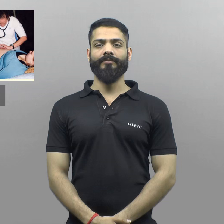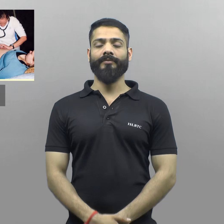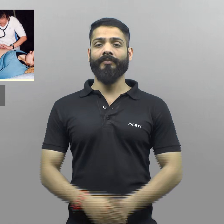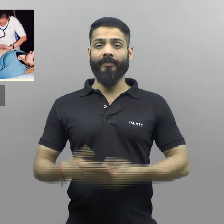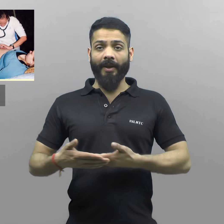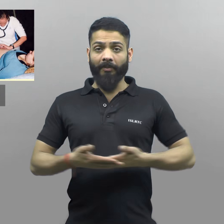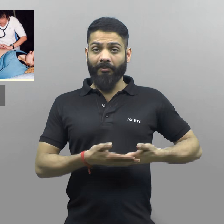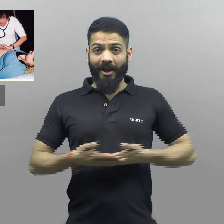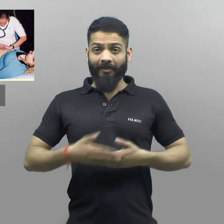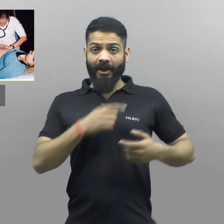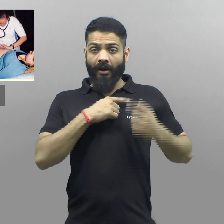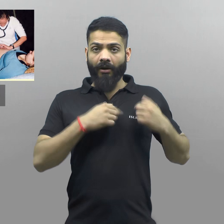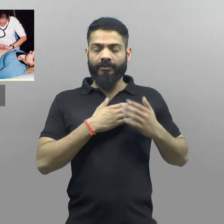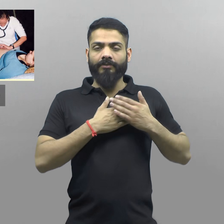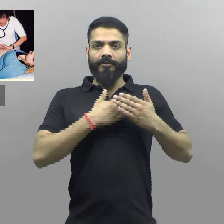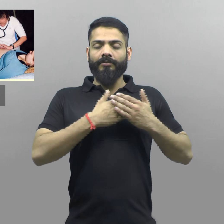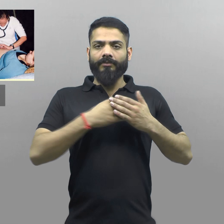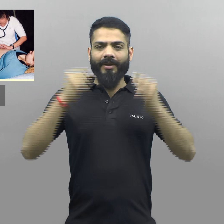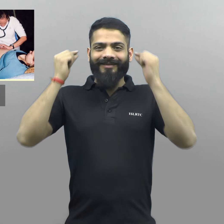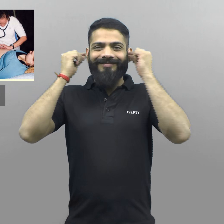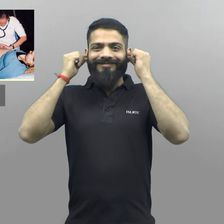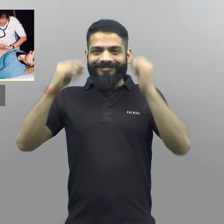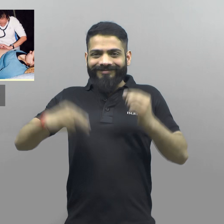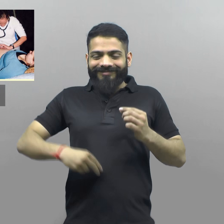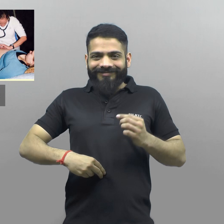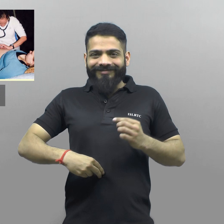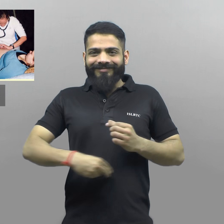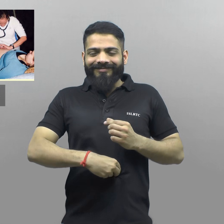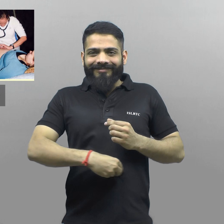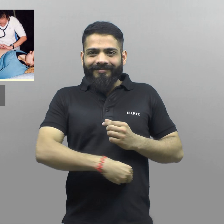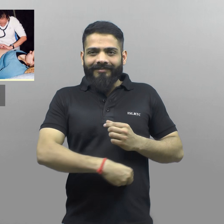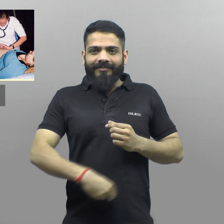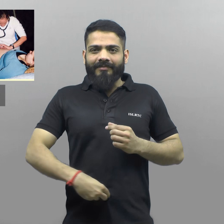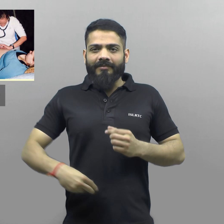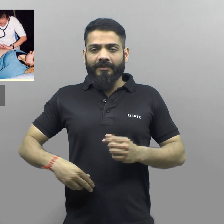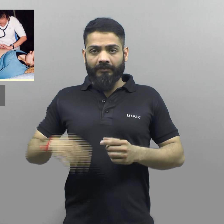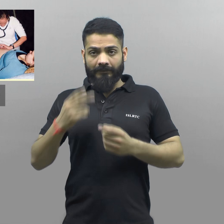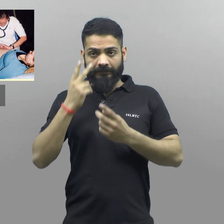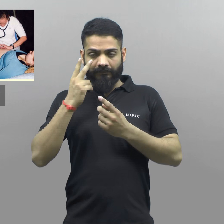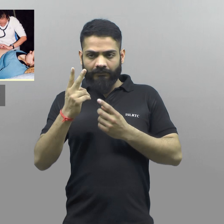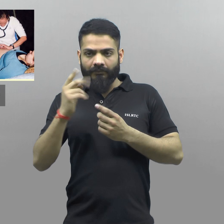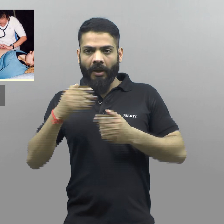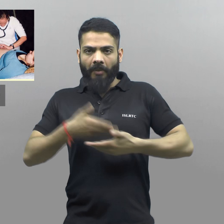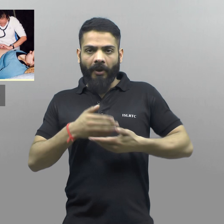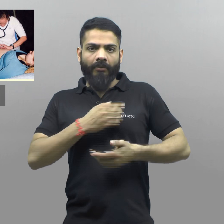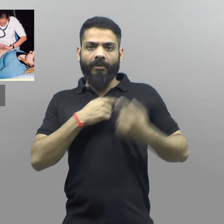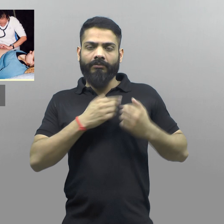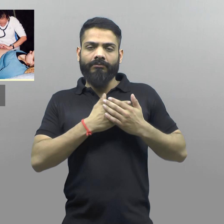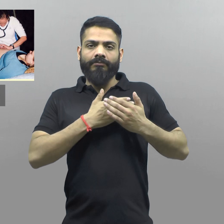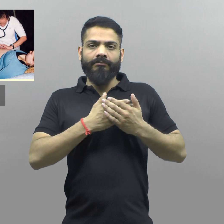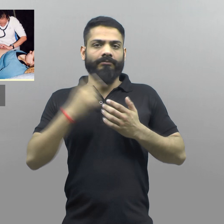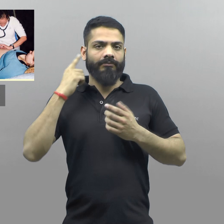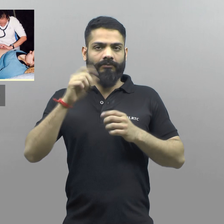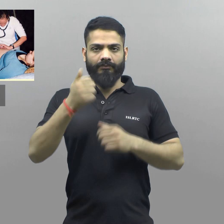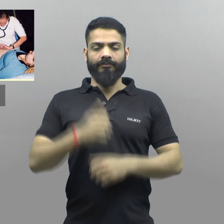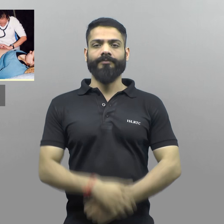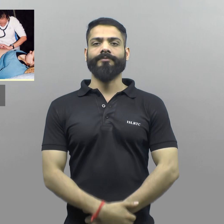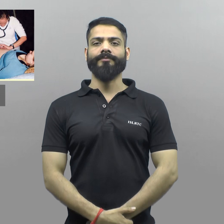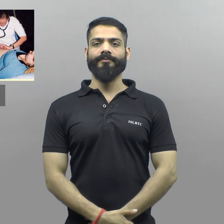Fetoscope